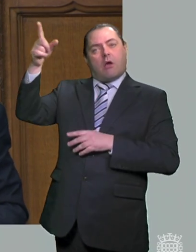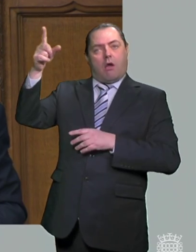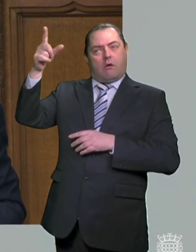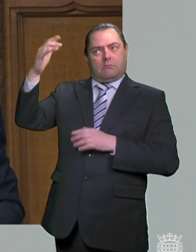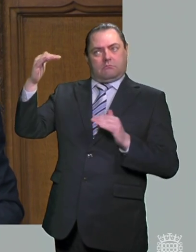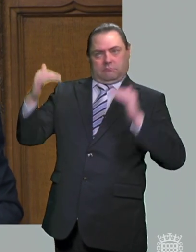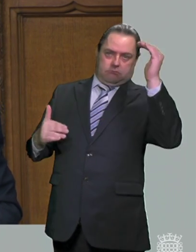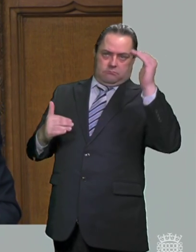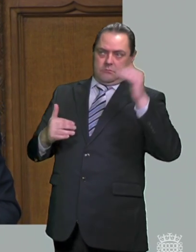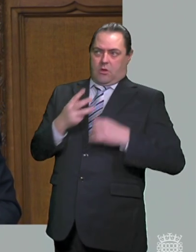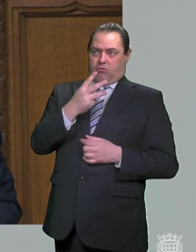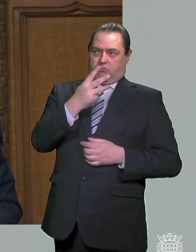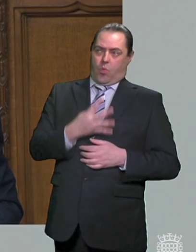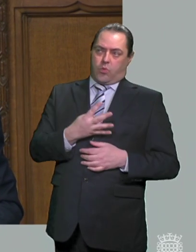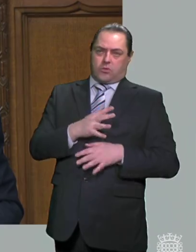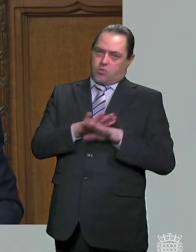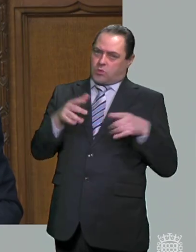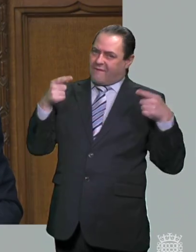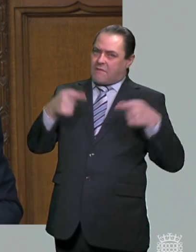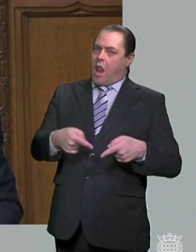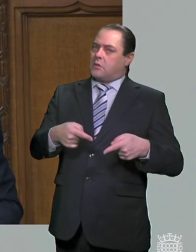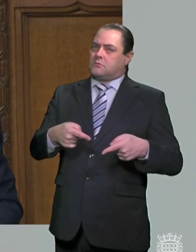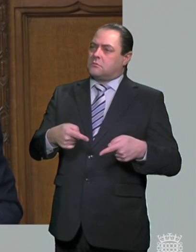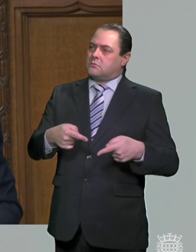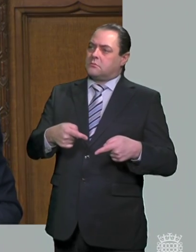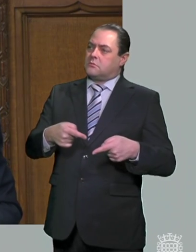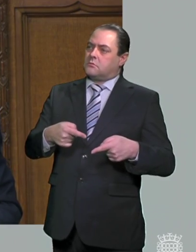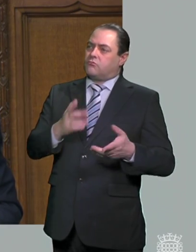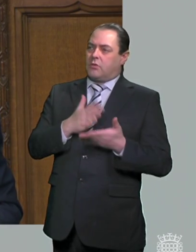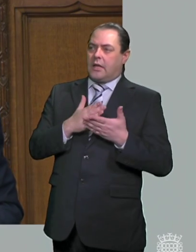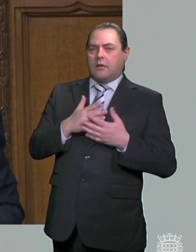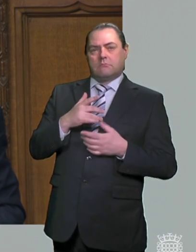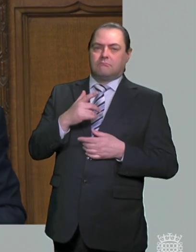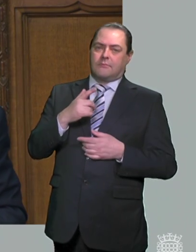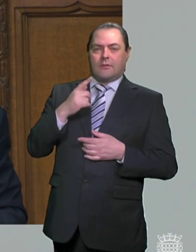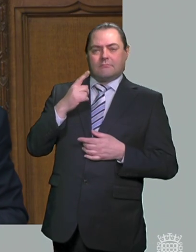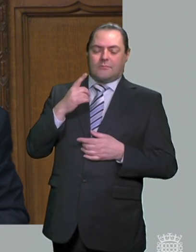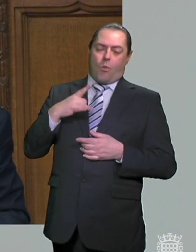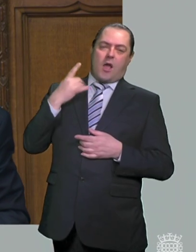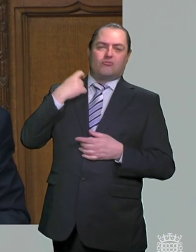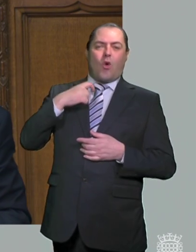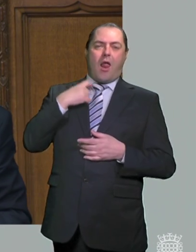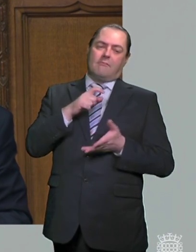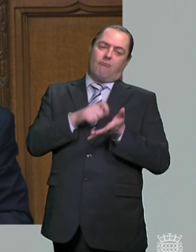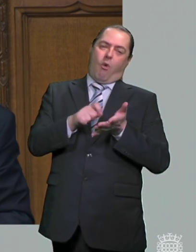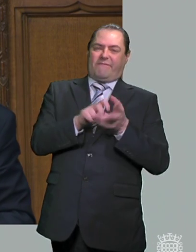Three quarters of those extraditions have been for non-violent and largely white-collar alleged crimes.